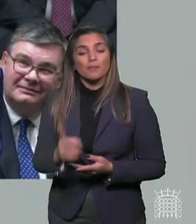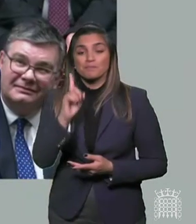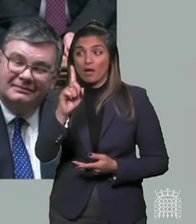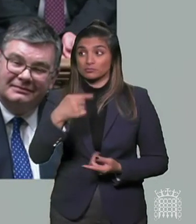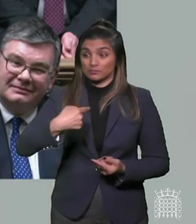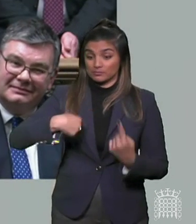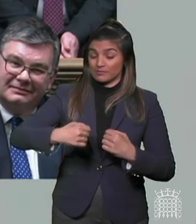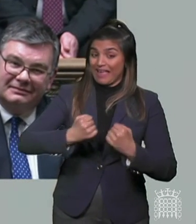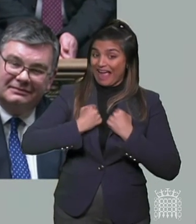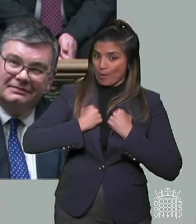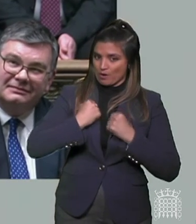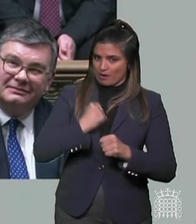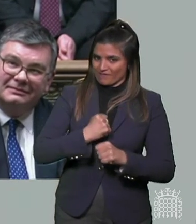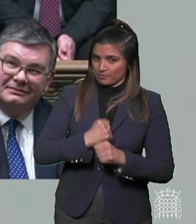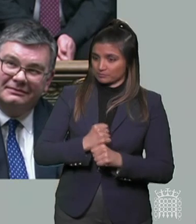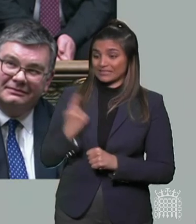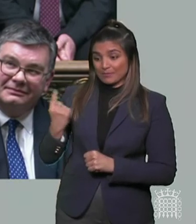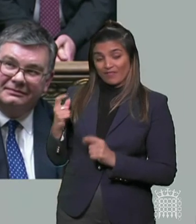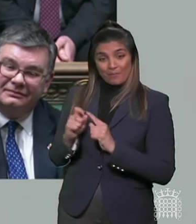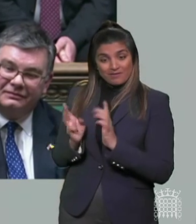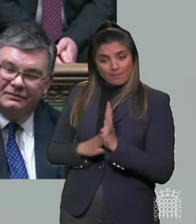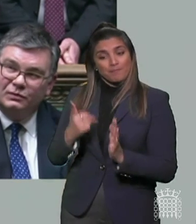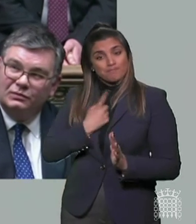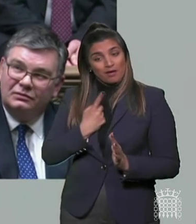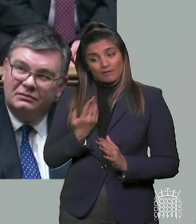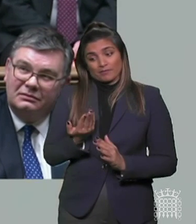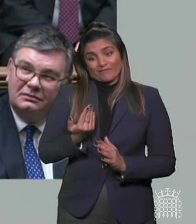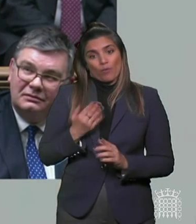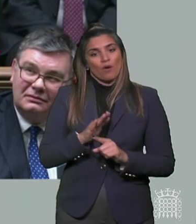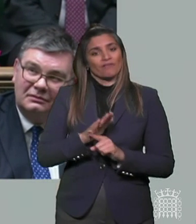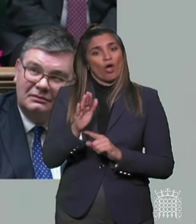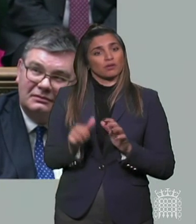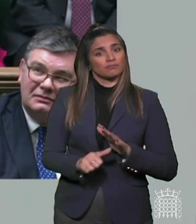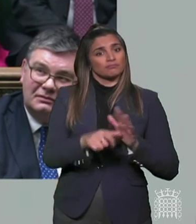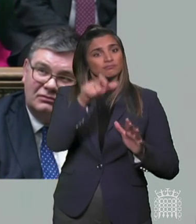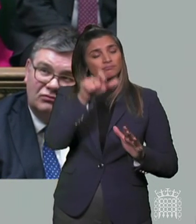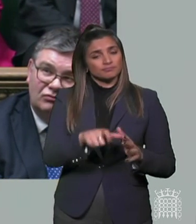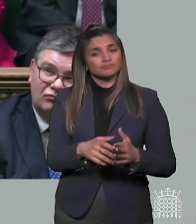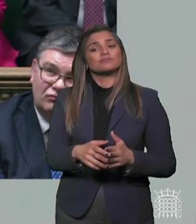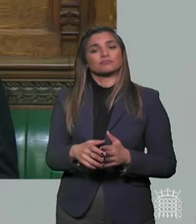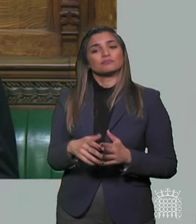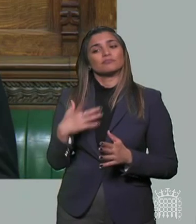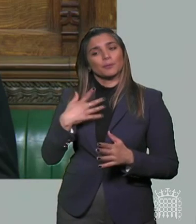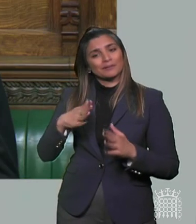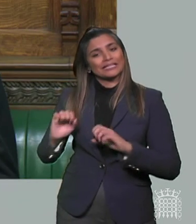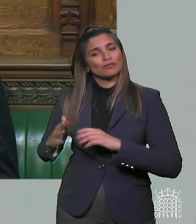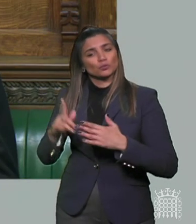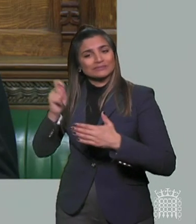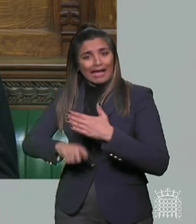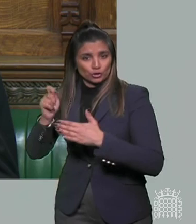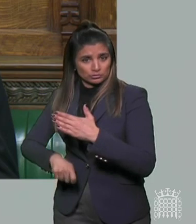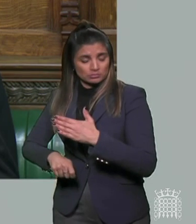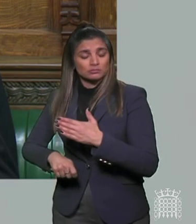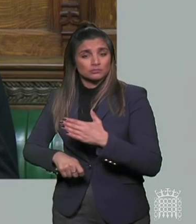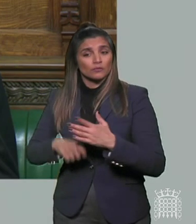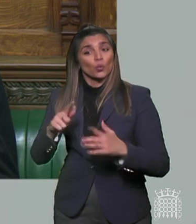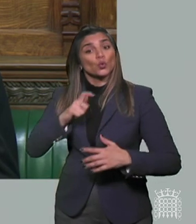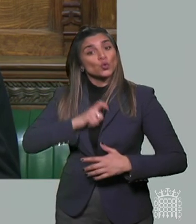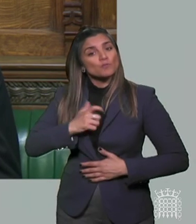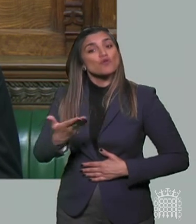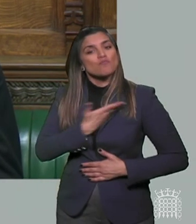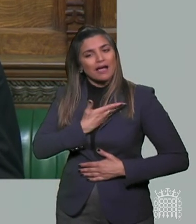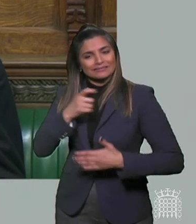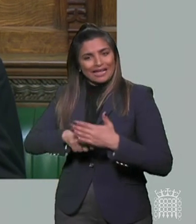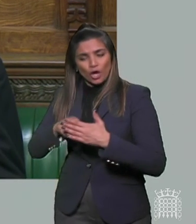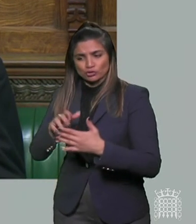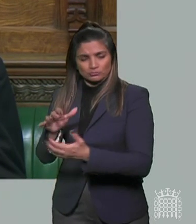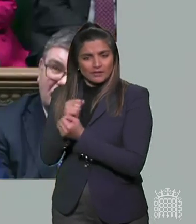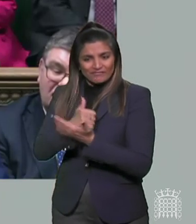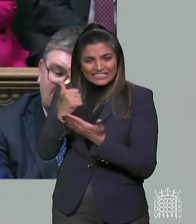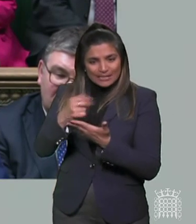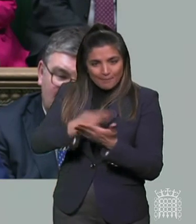We were the Government—he was the Prime Minister and I was the Foreign Secretary—who introduced the Sergei Magnitsky sanctions, which include human rights sanctions, asset-freezing and visa bans.